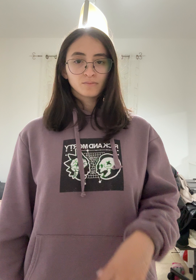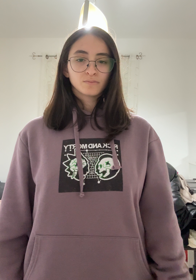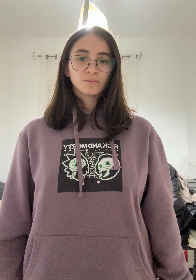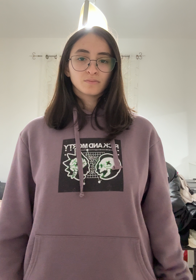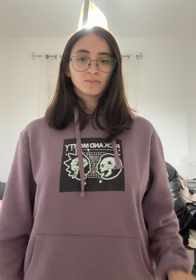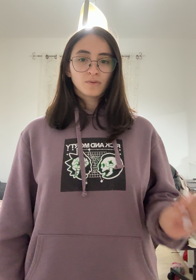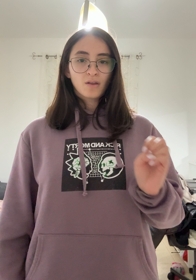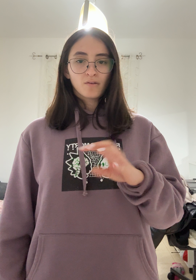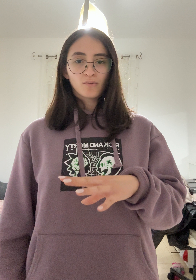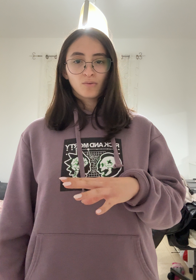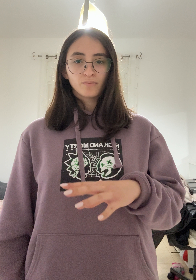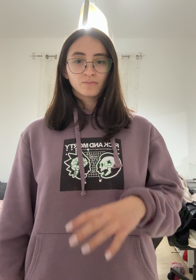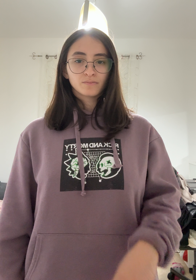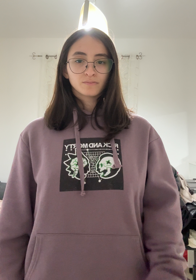לבוא